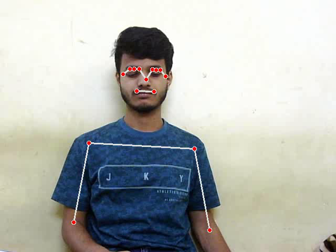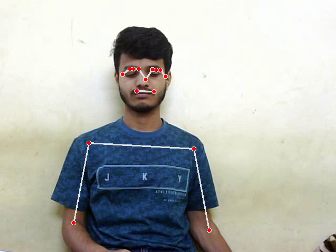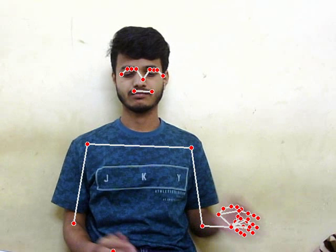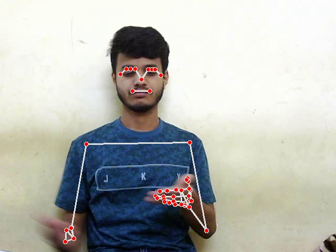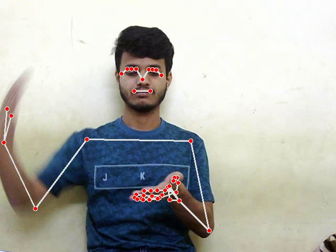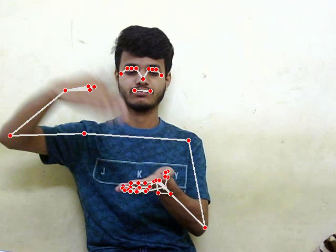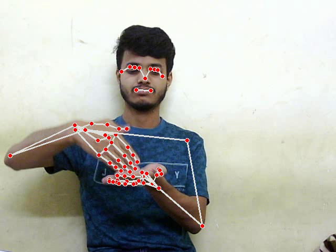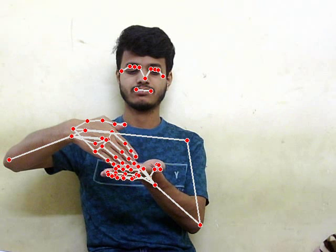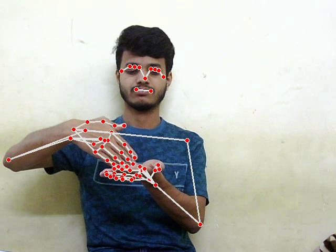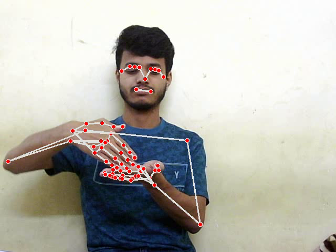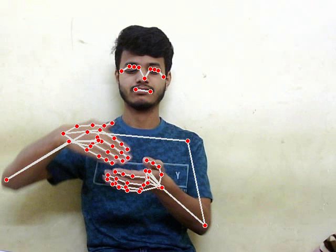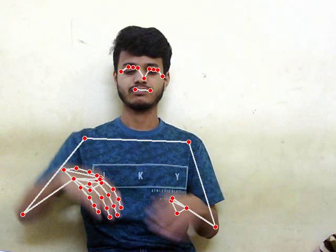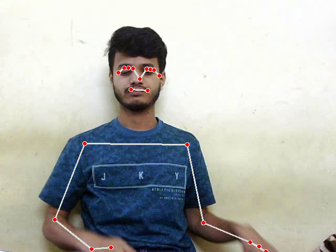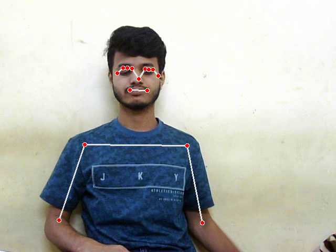again